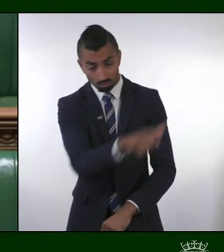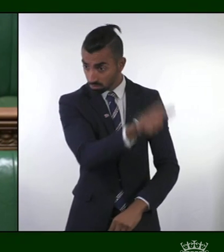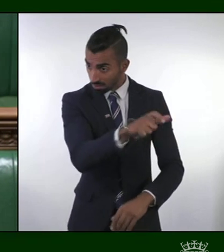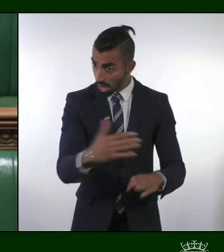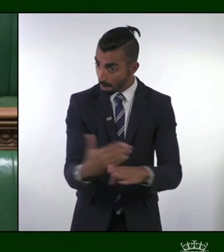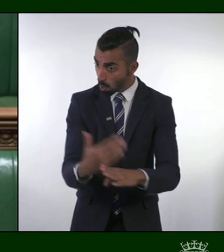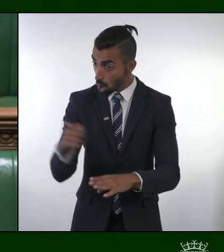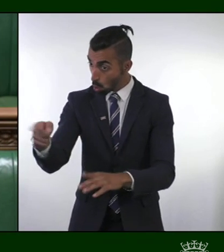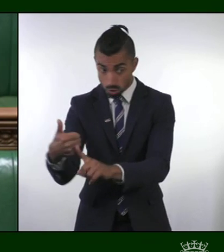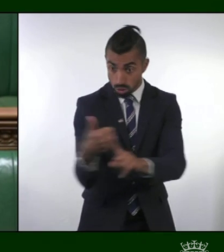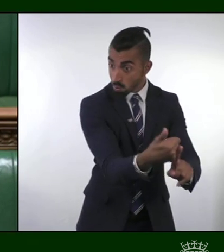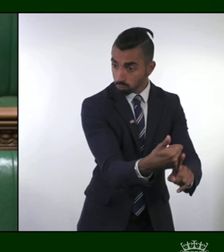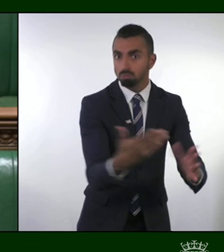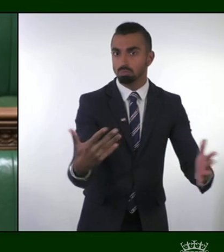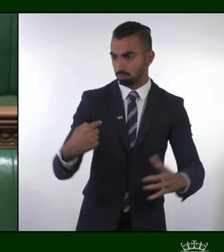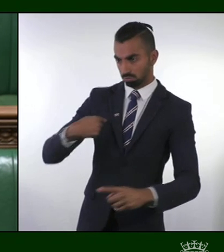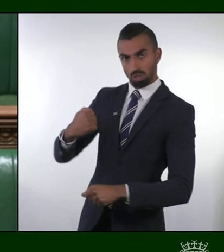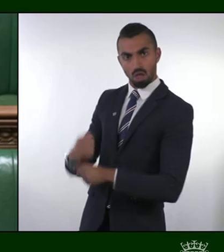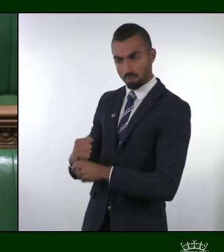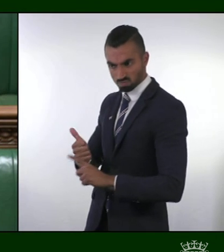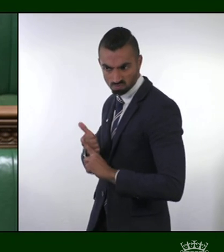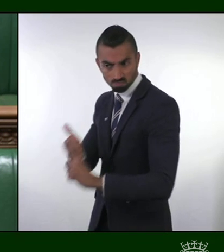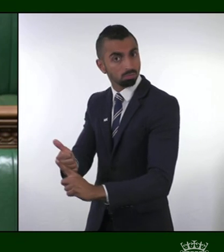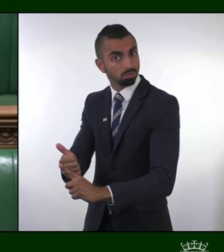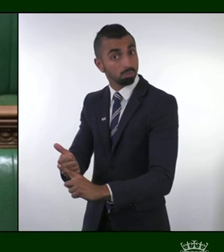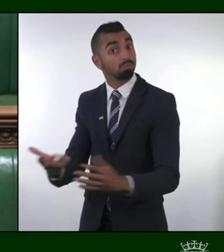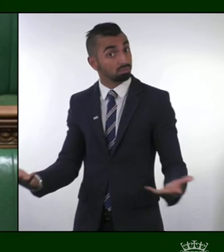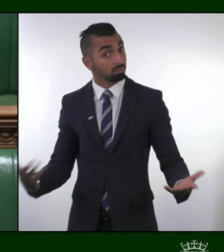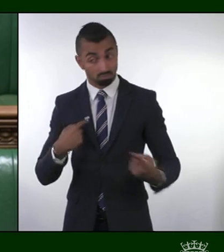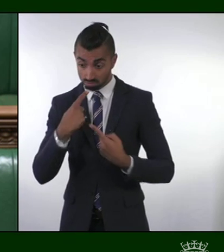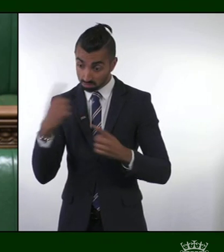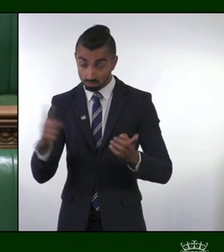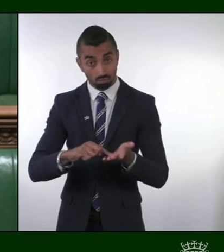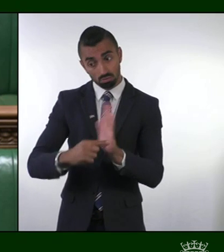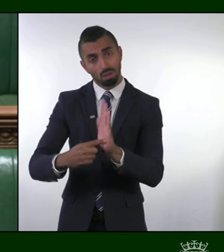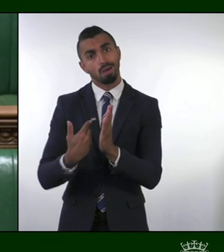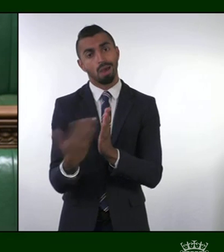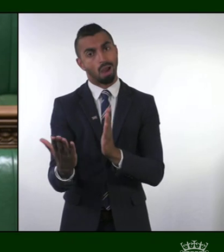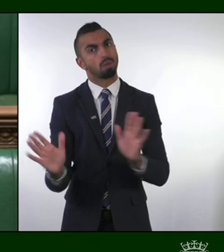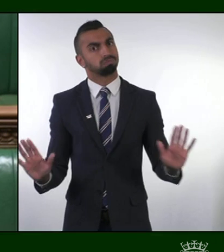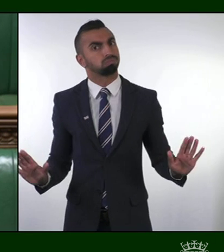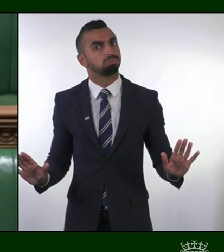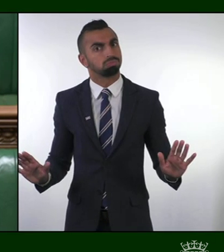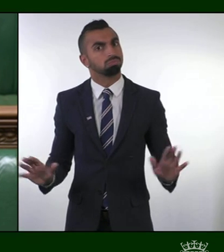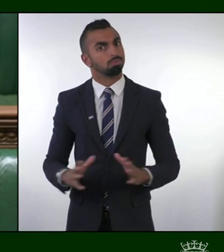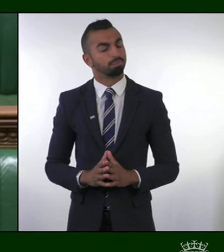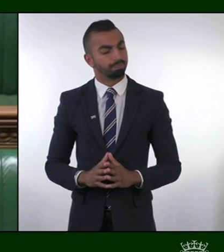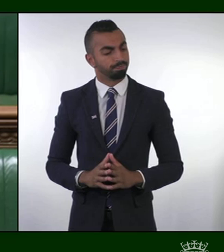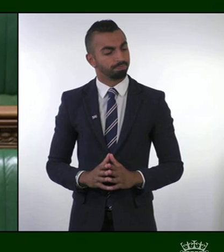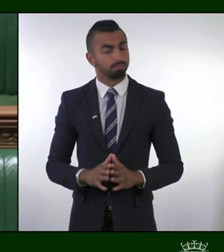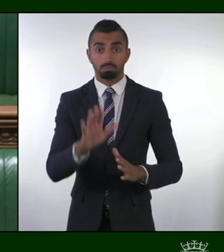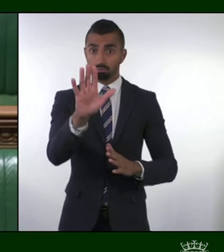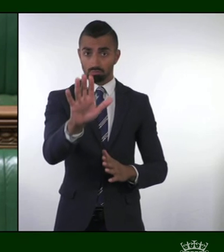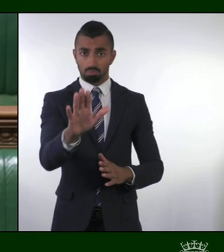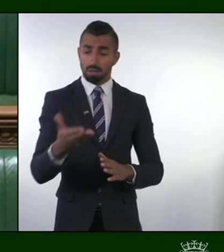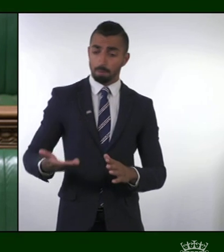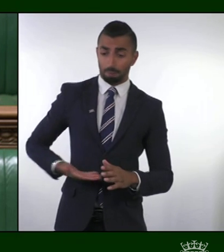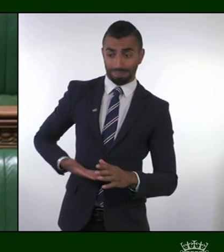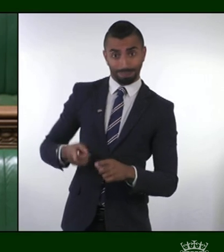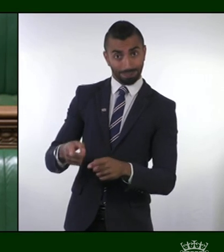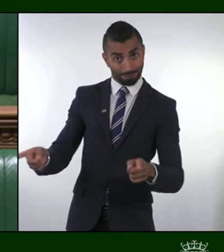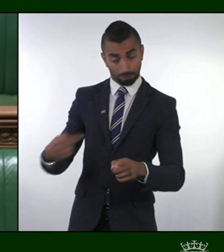The furlough was the right policy to support people through the first phase of this crisis, but now, in this new phase, we need to evolve our approach.